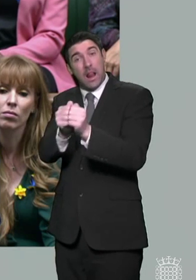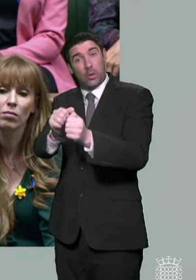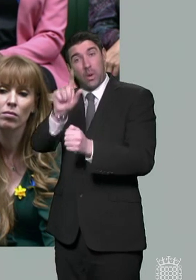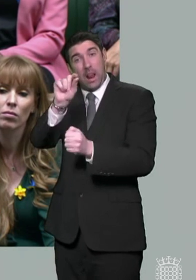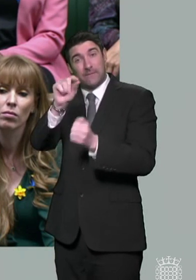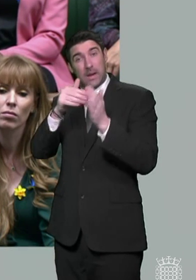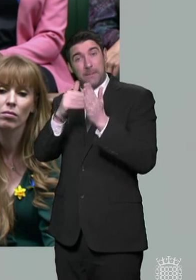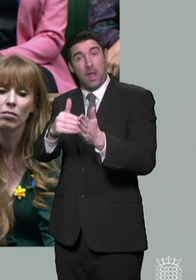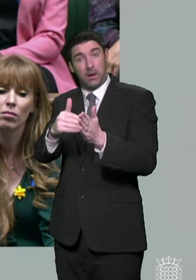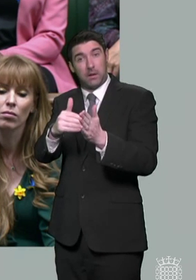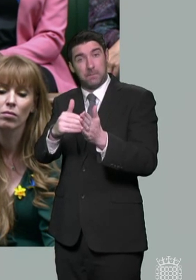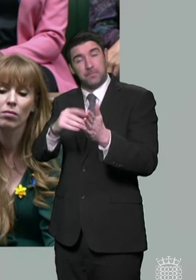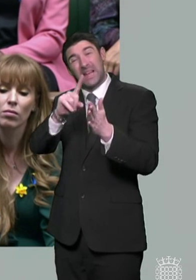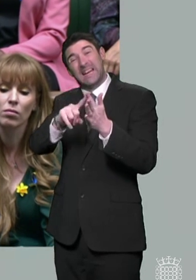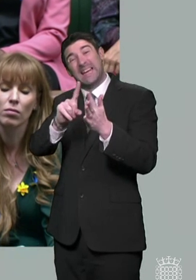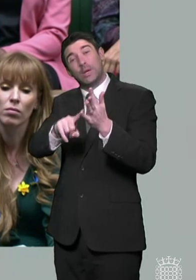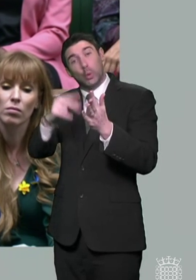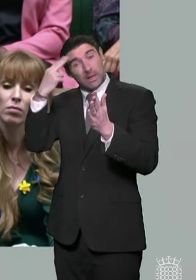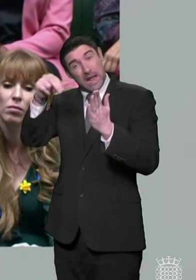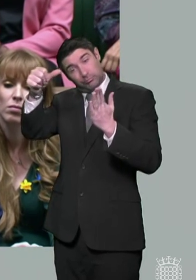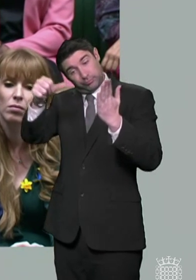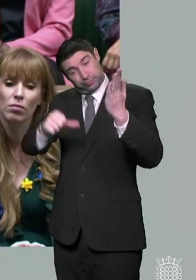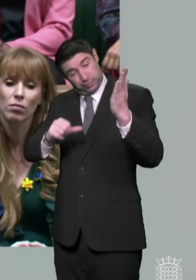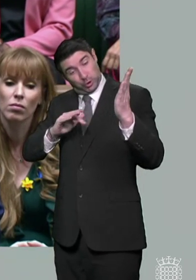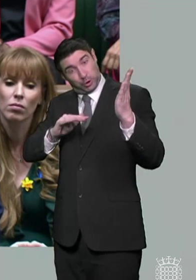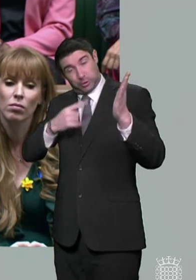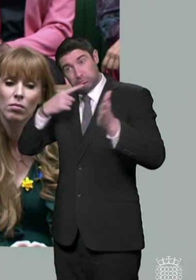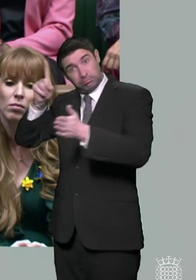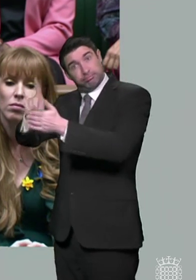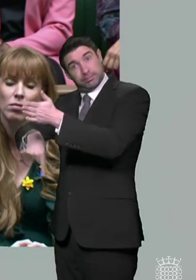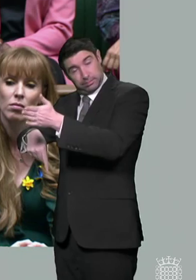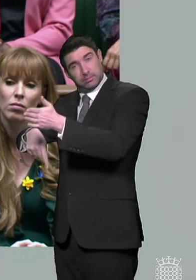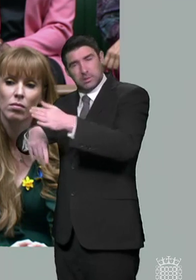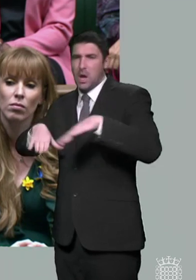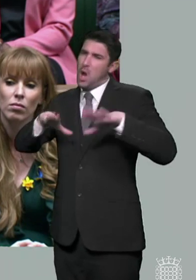He is on the EU sanctions list, but he is not on the UK sanctions list.